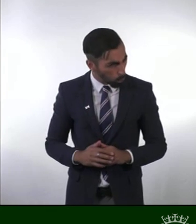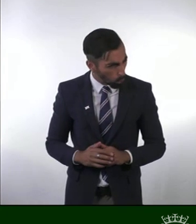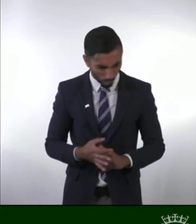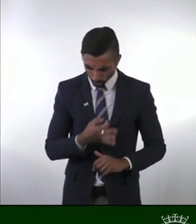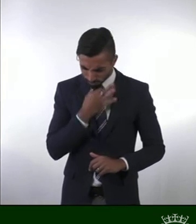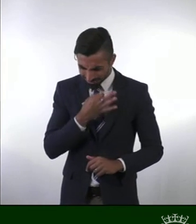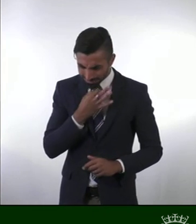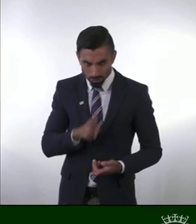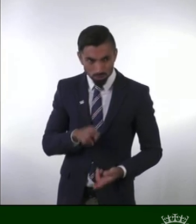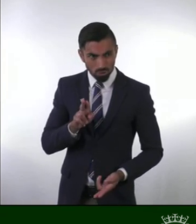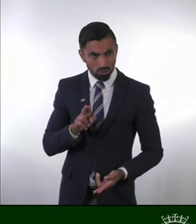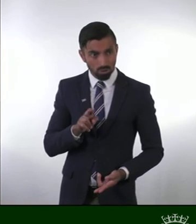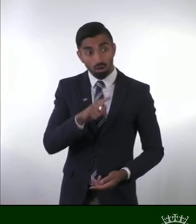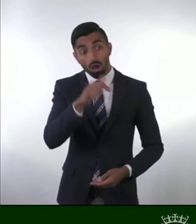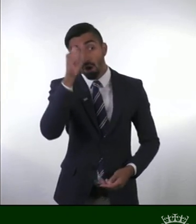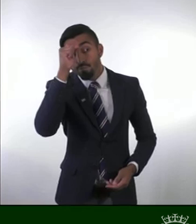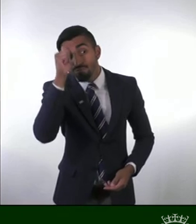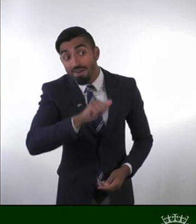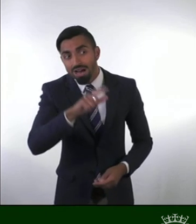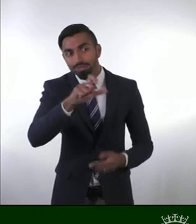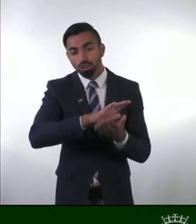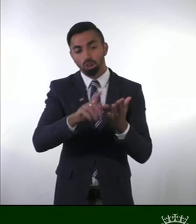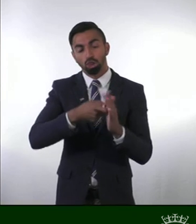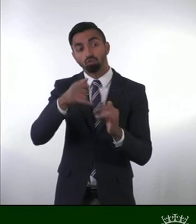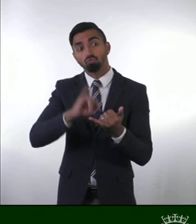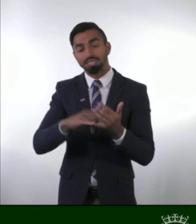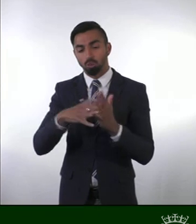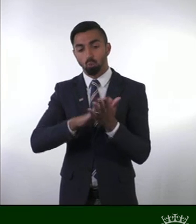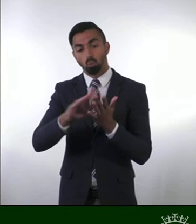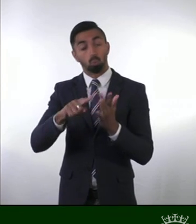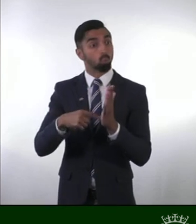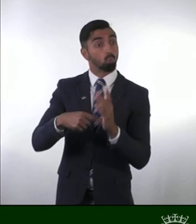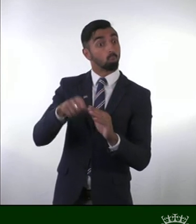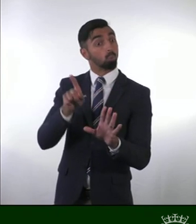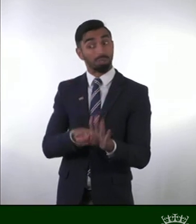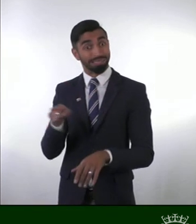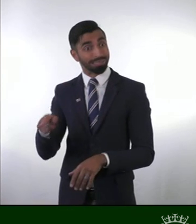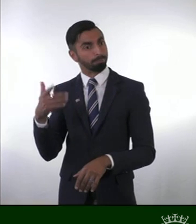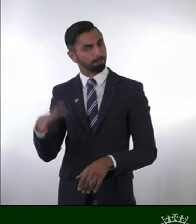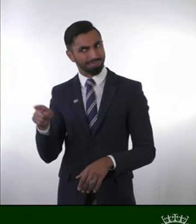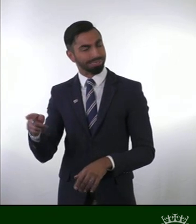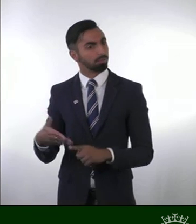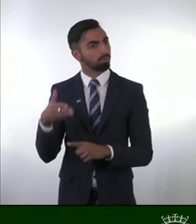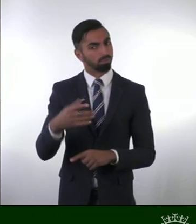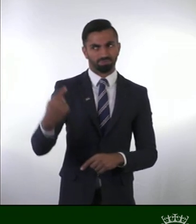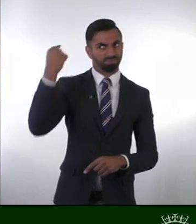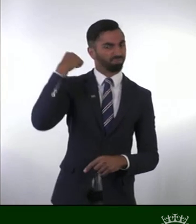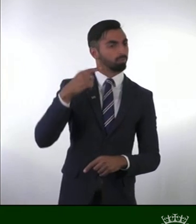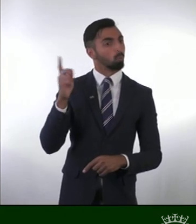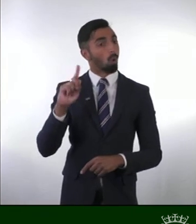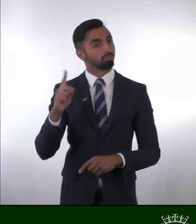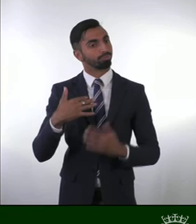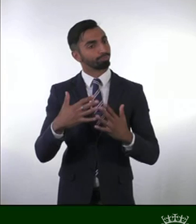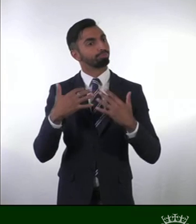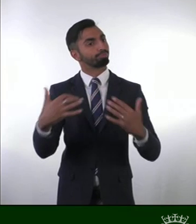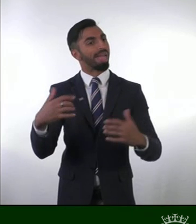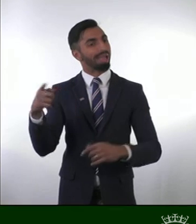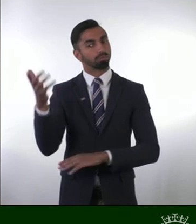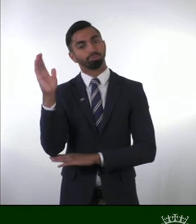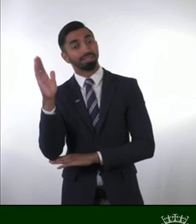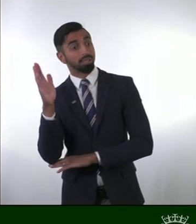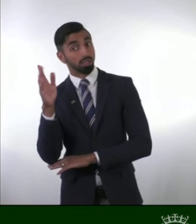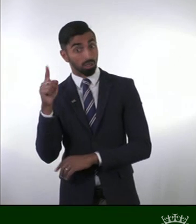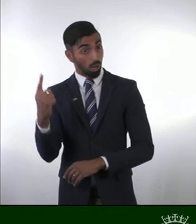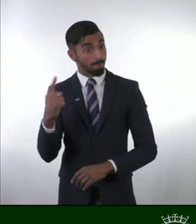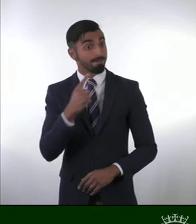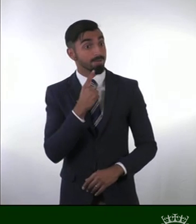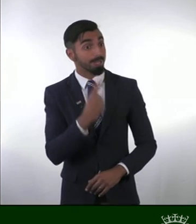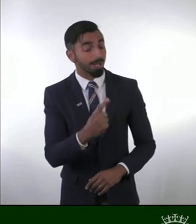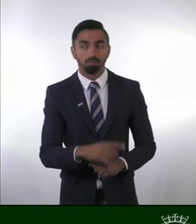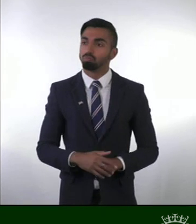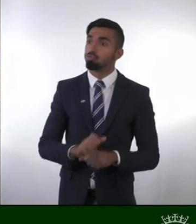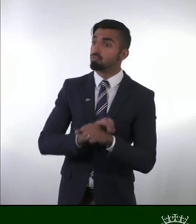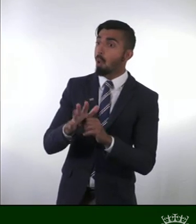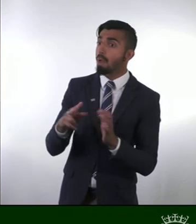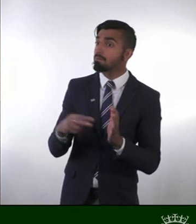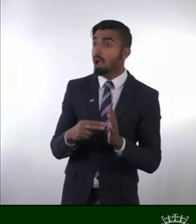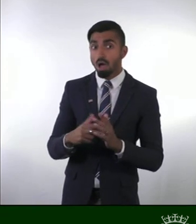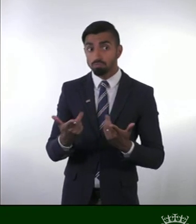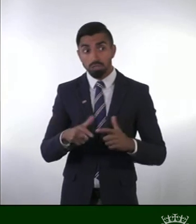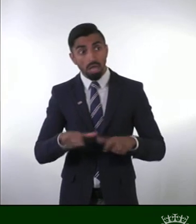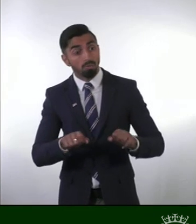The last time that Professor Whitty was allowed to attend the daily press briefing, he stressed that the 2 metre rule was going to be necessary for as long as the pandemic continues.